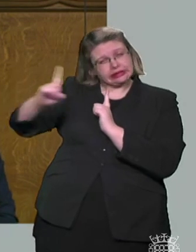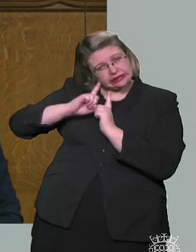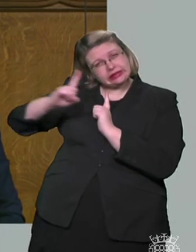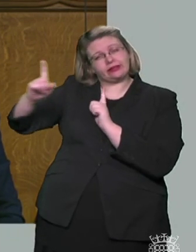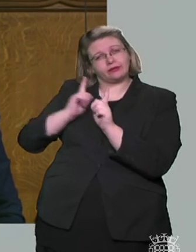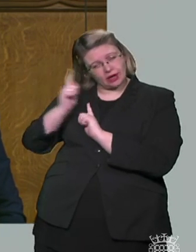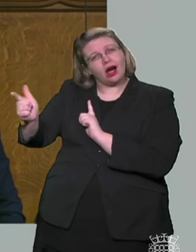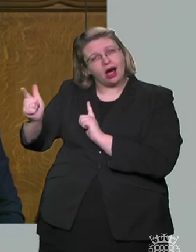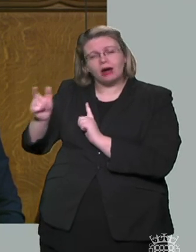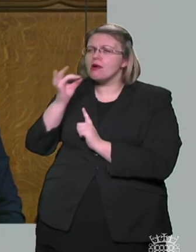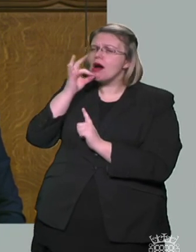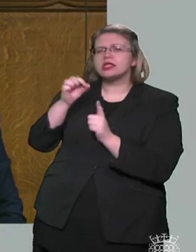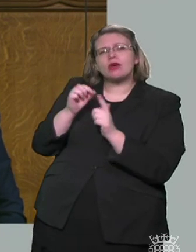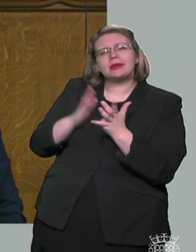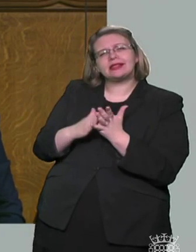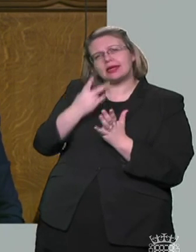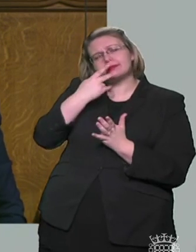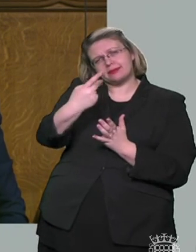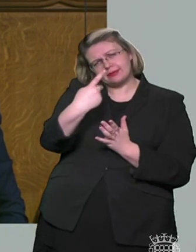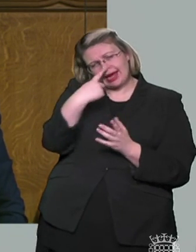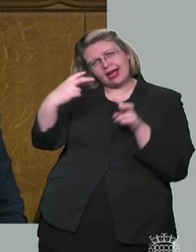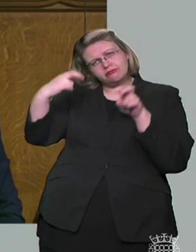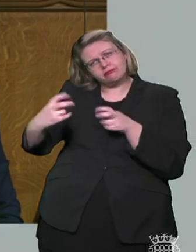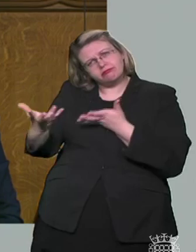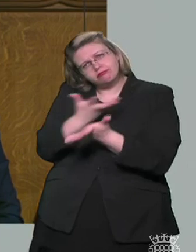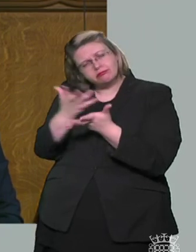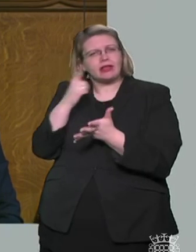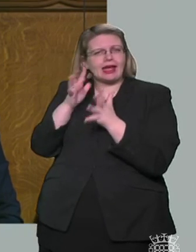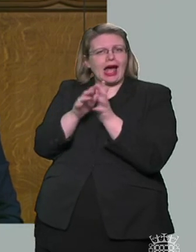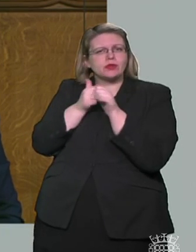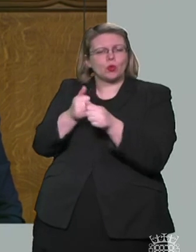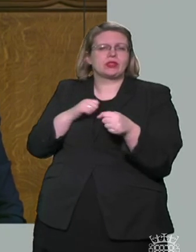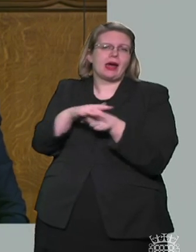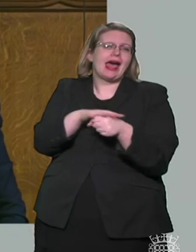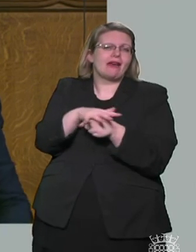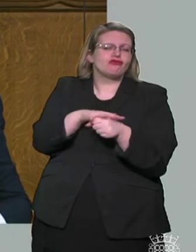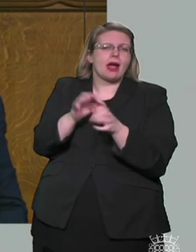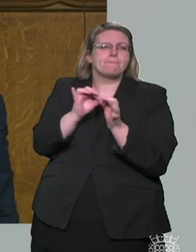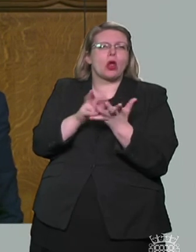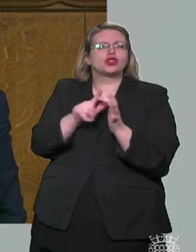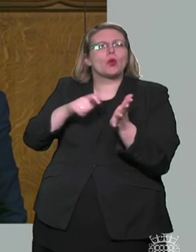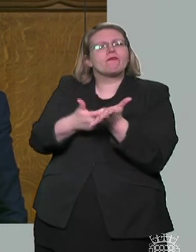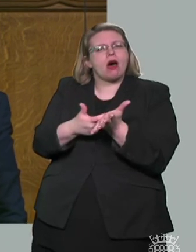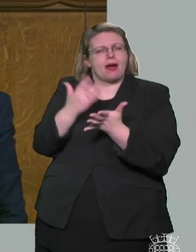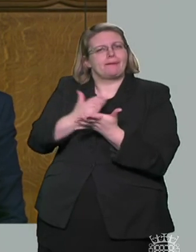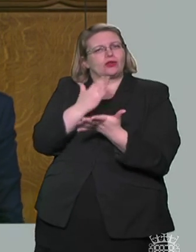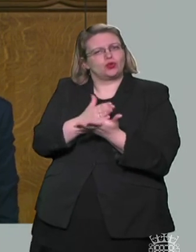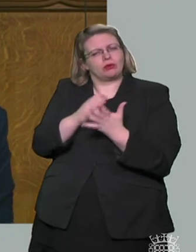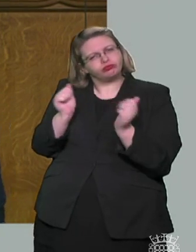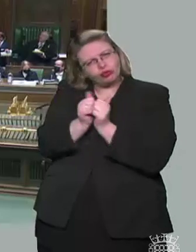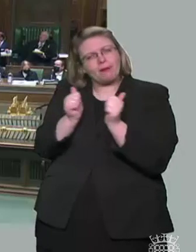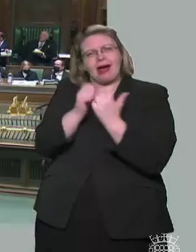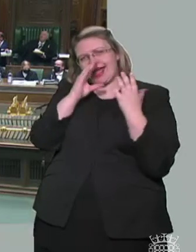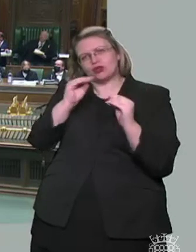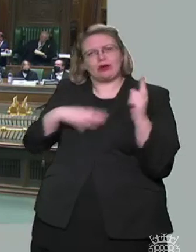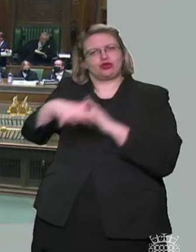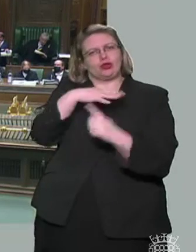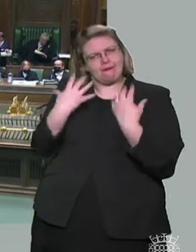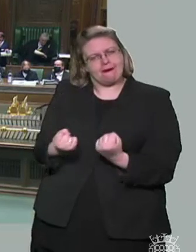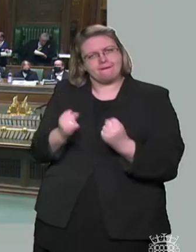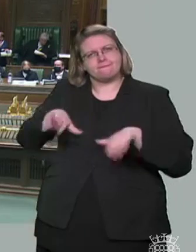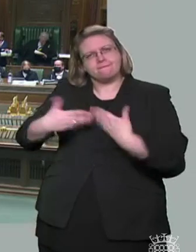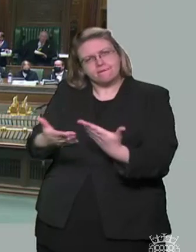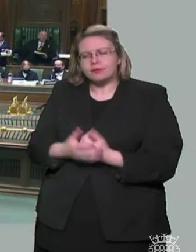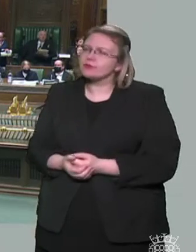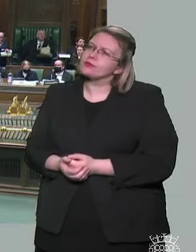Will my right honourable Friend meet me to discuss how we can right this wrong for the young people of the Bolsover constituency and give them the education that they deserve?